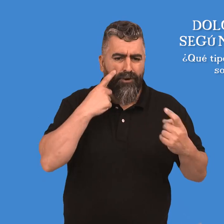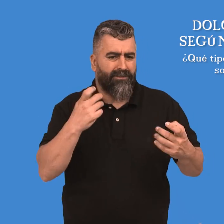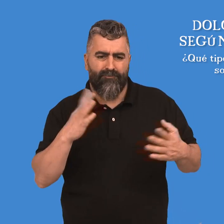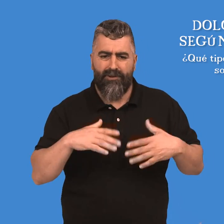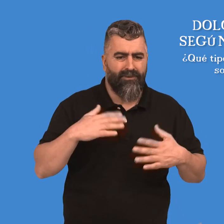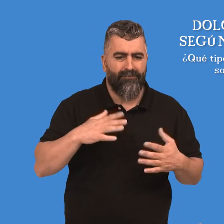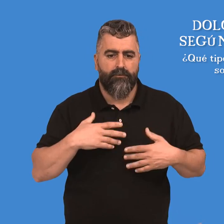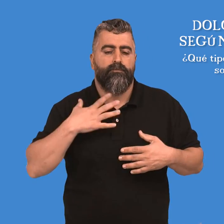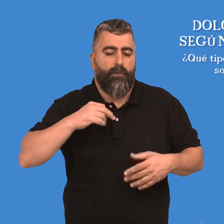haber no